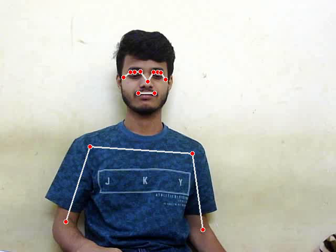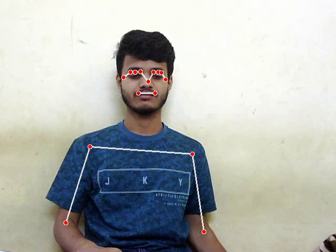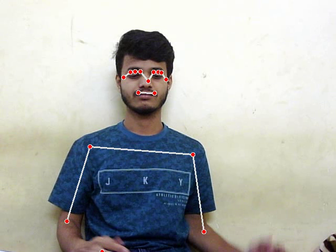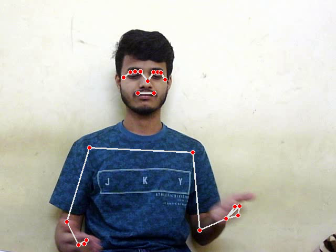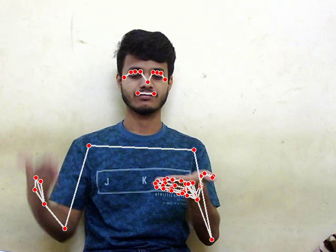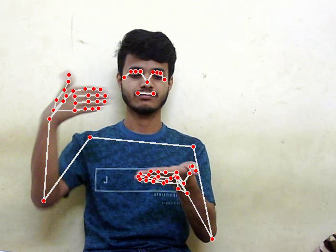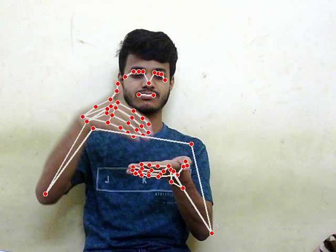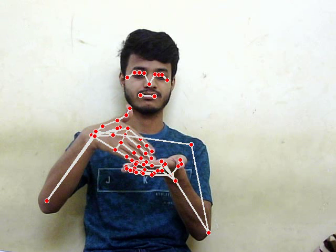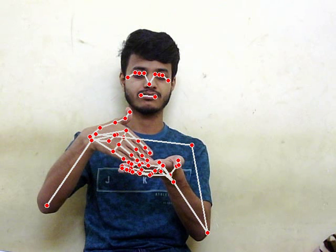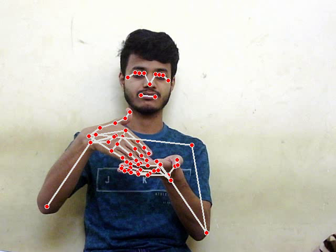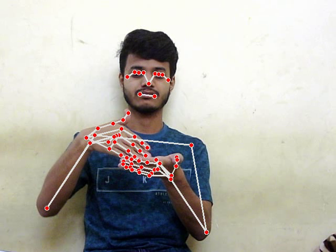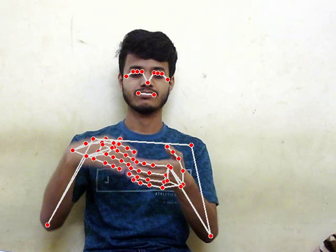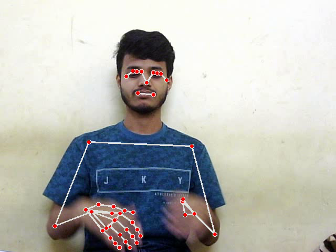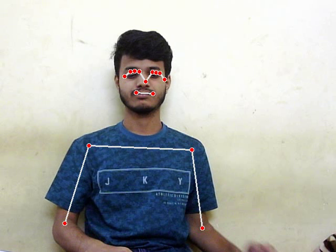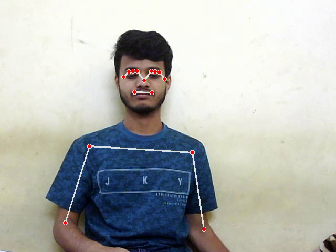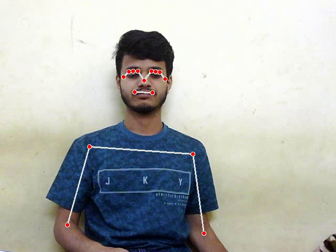again